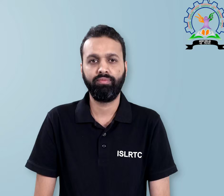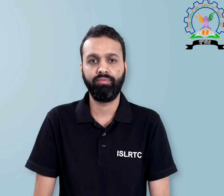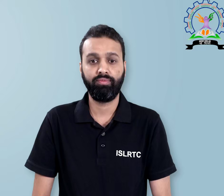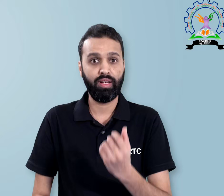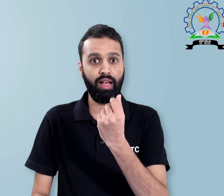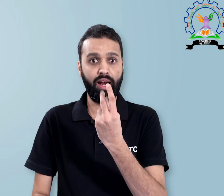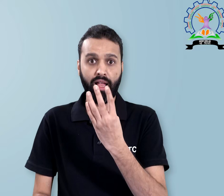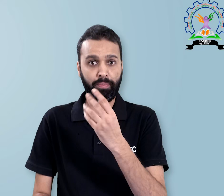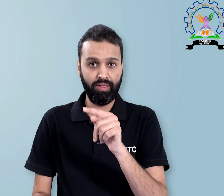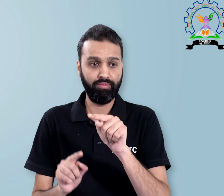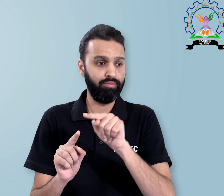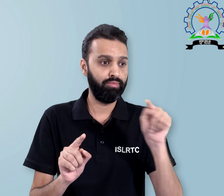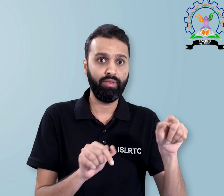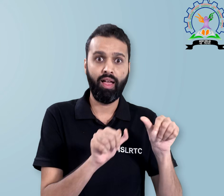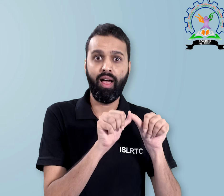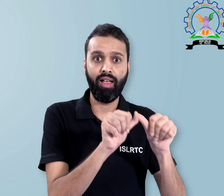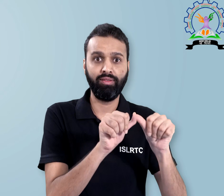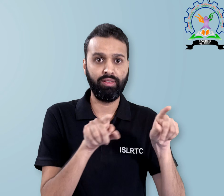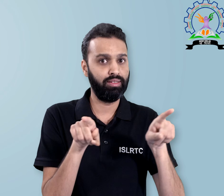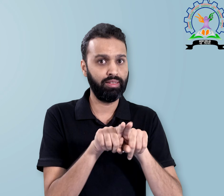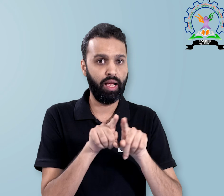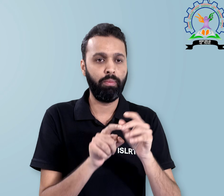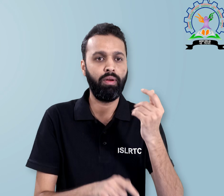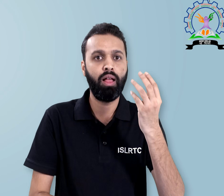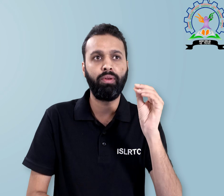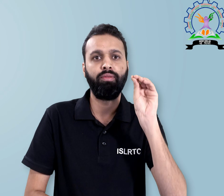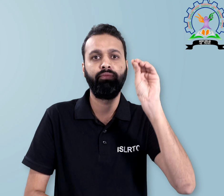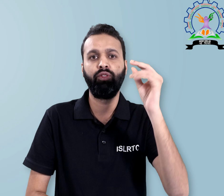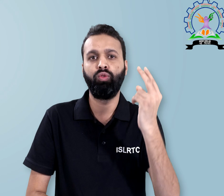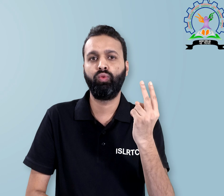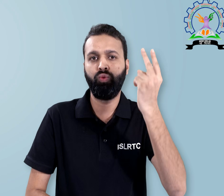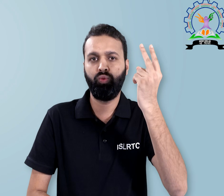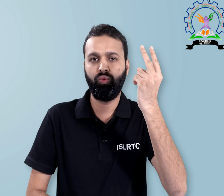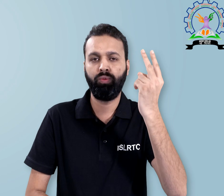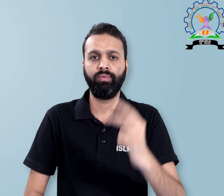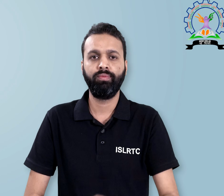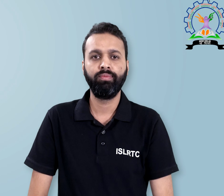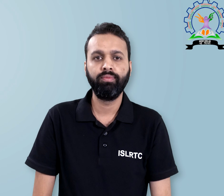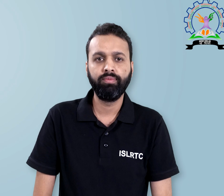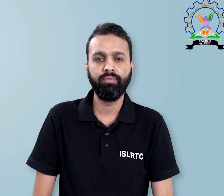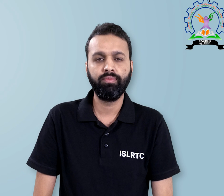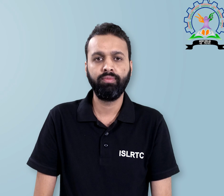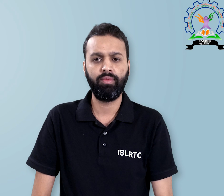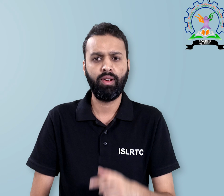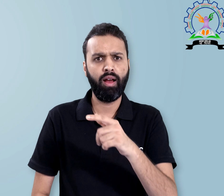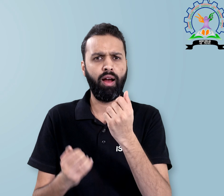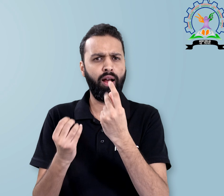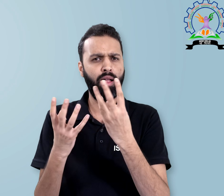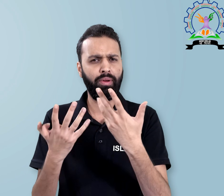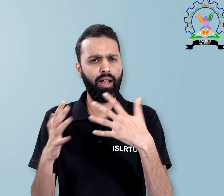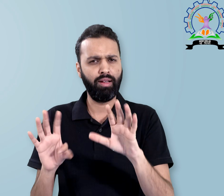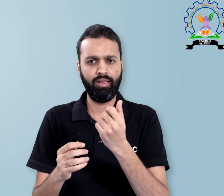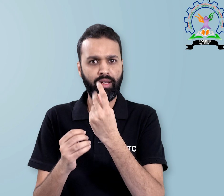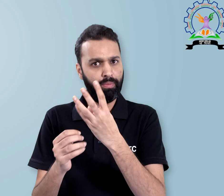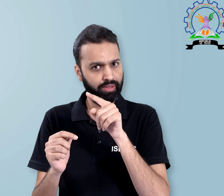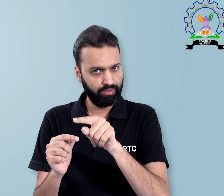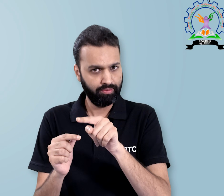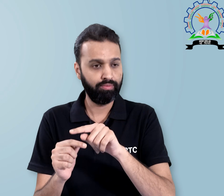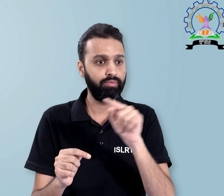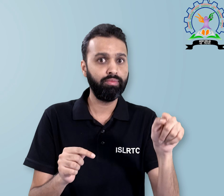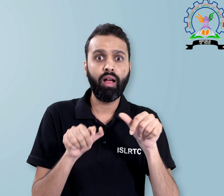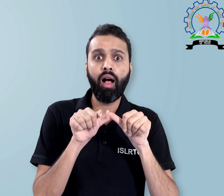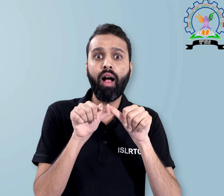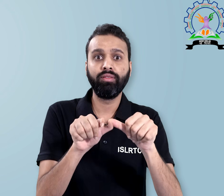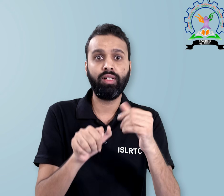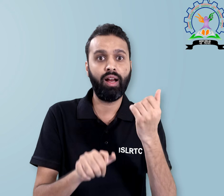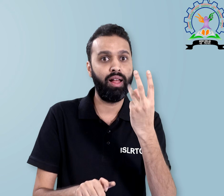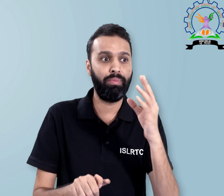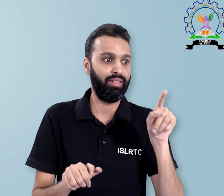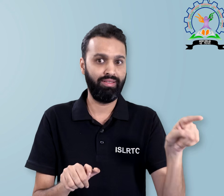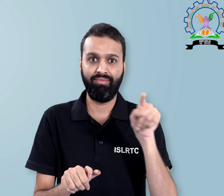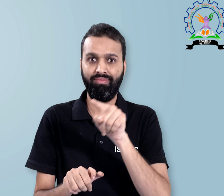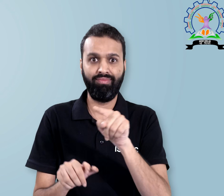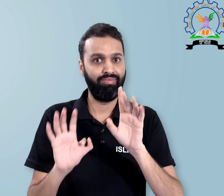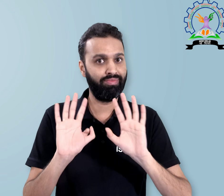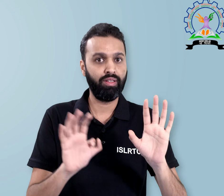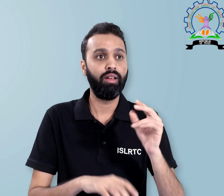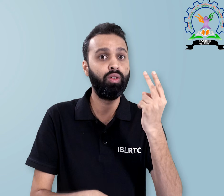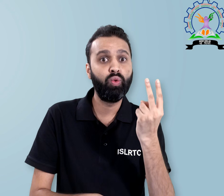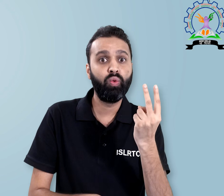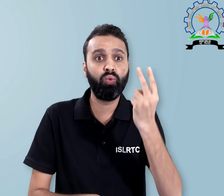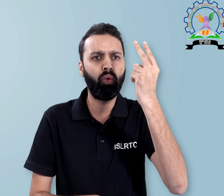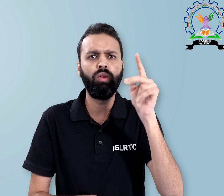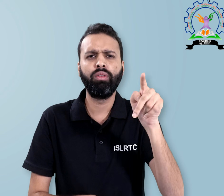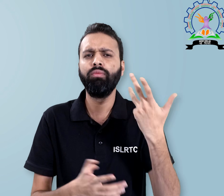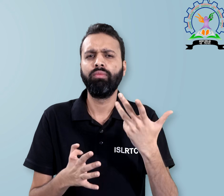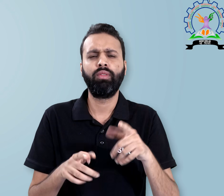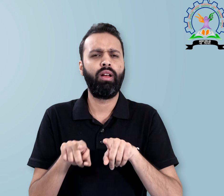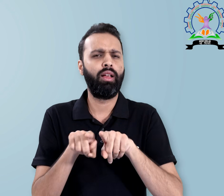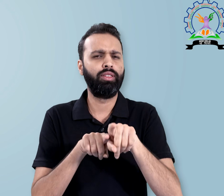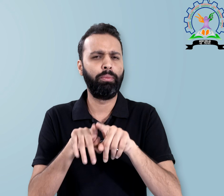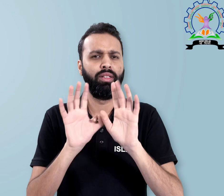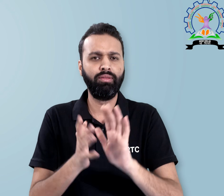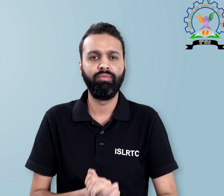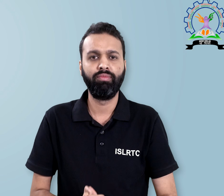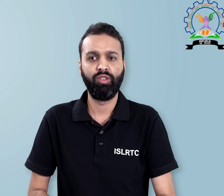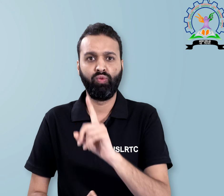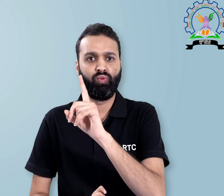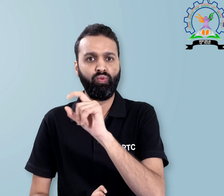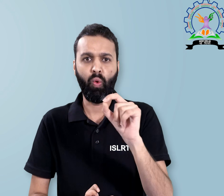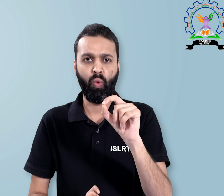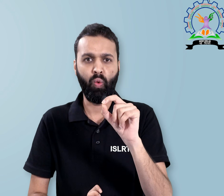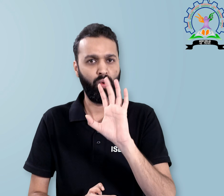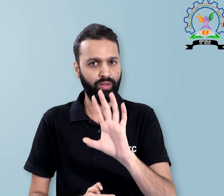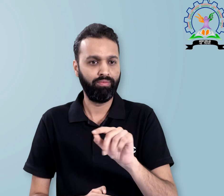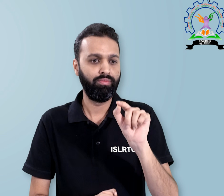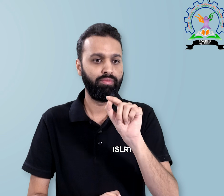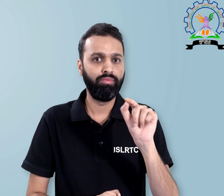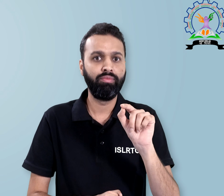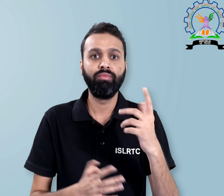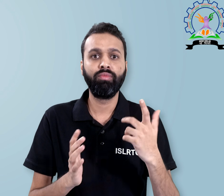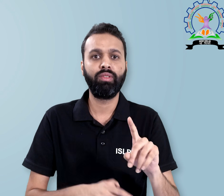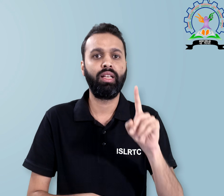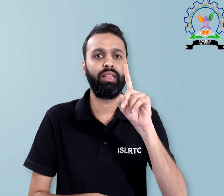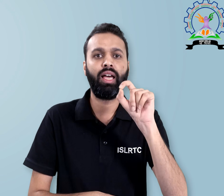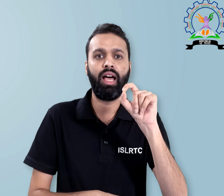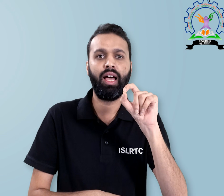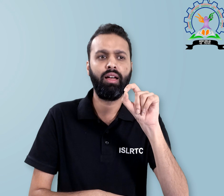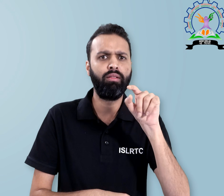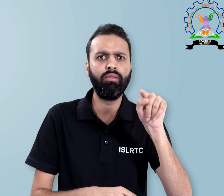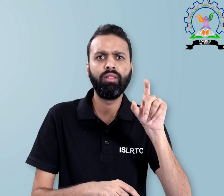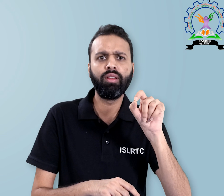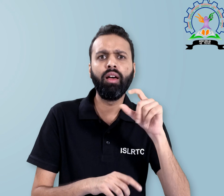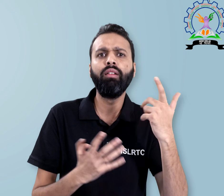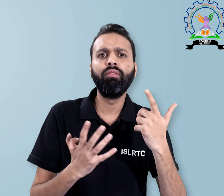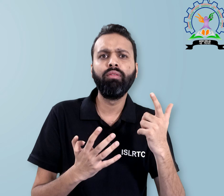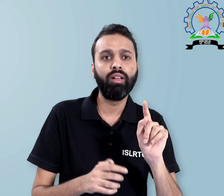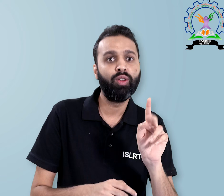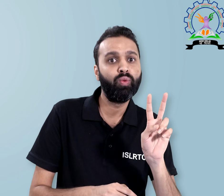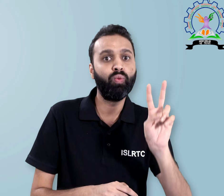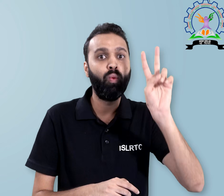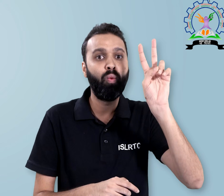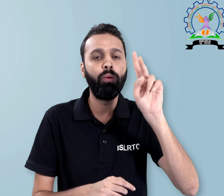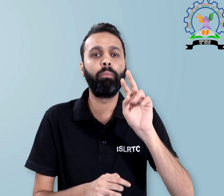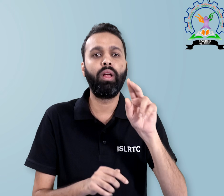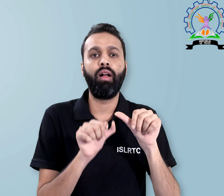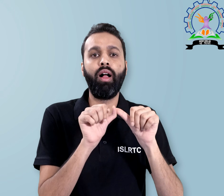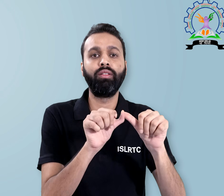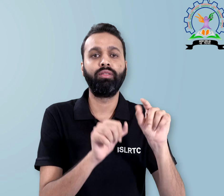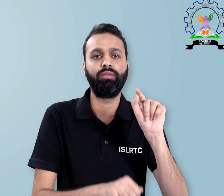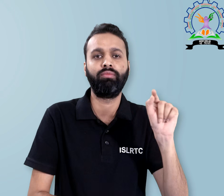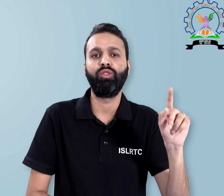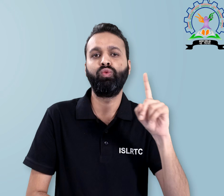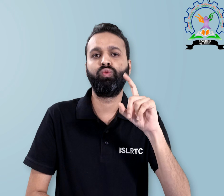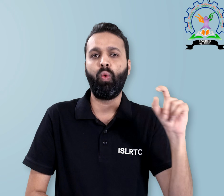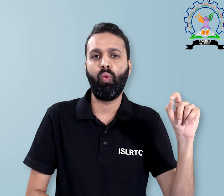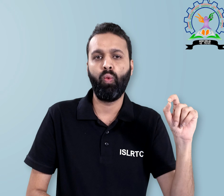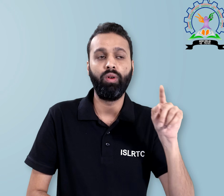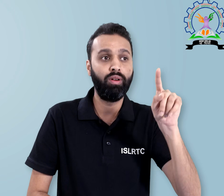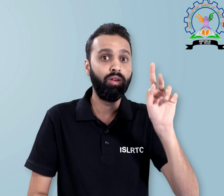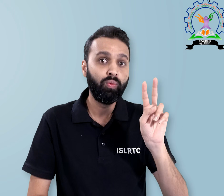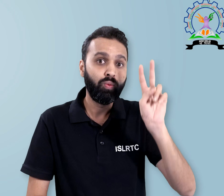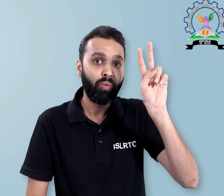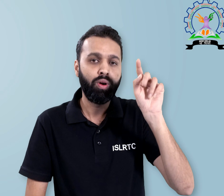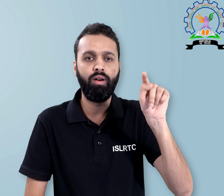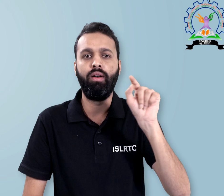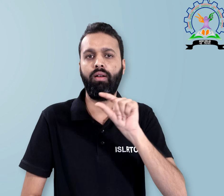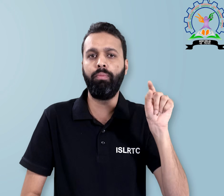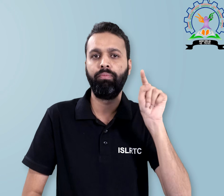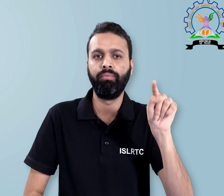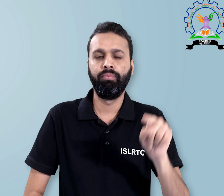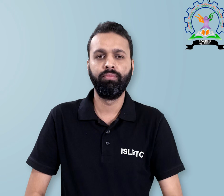Logarithm The exponent by which a base number is raised to yield a given number. For example, Logarithm of 100 to the base 10 is 2, as 10^2=100.